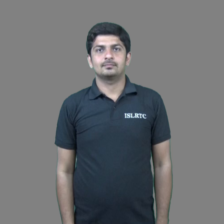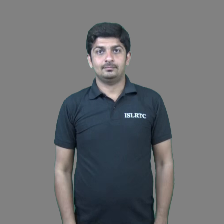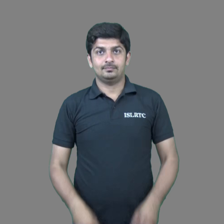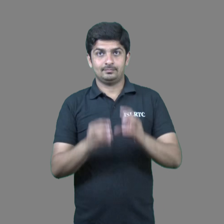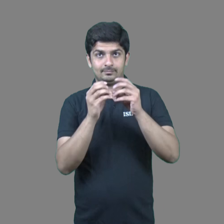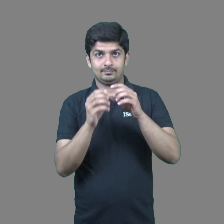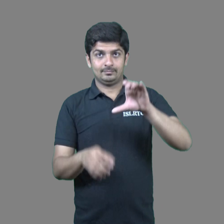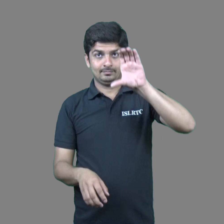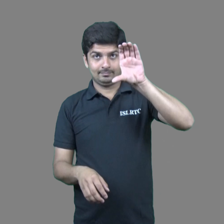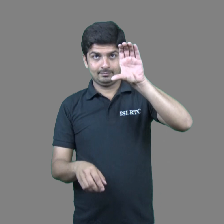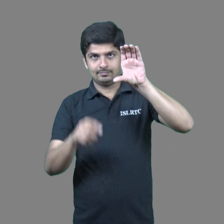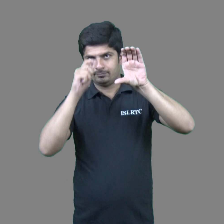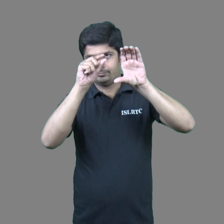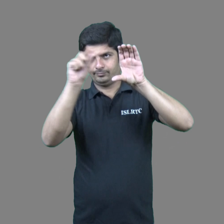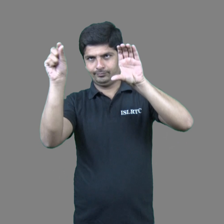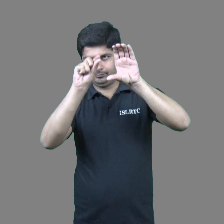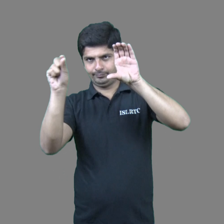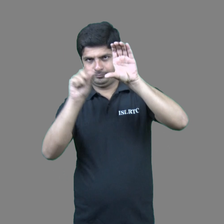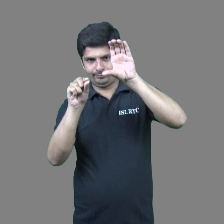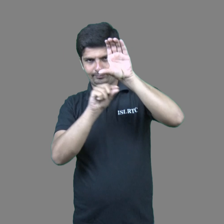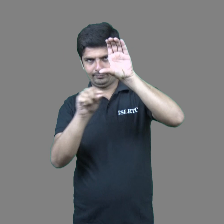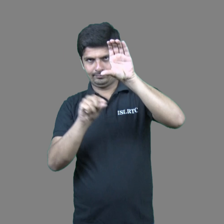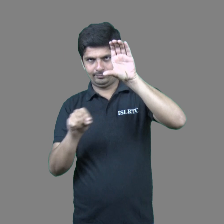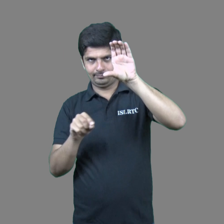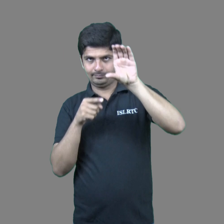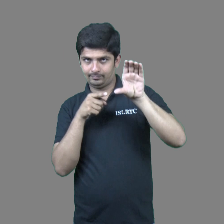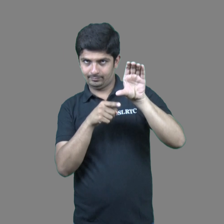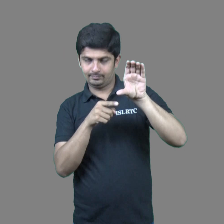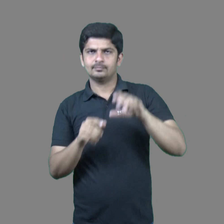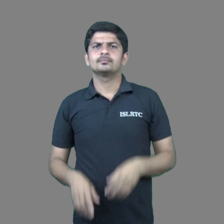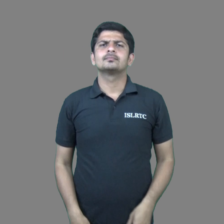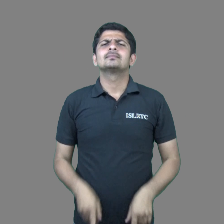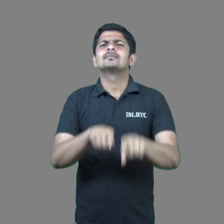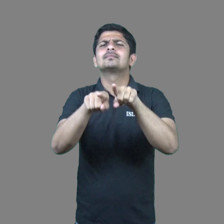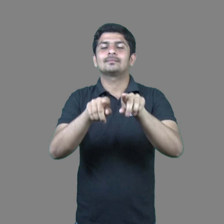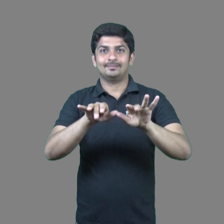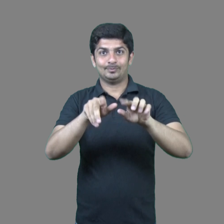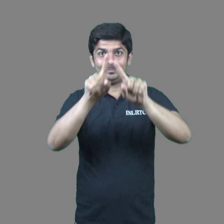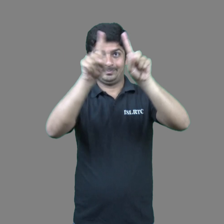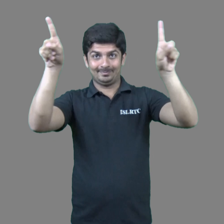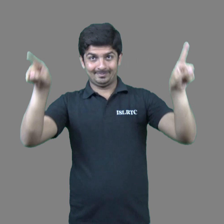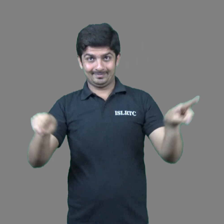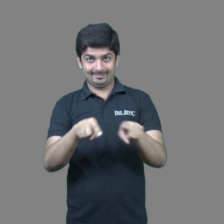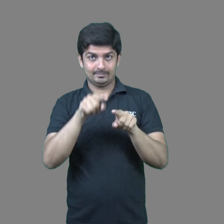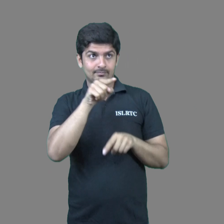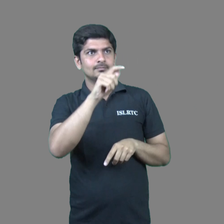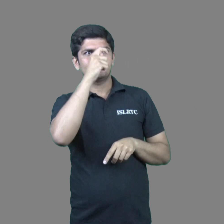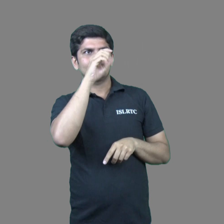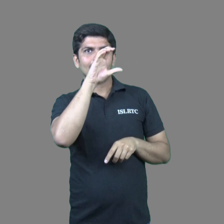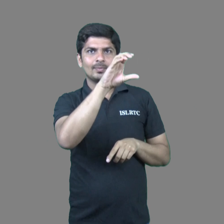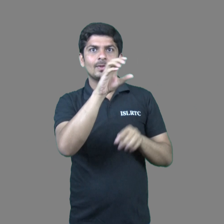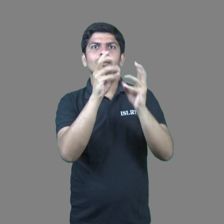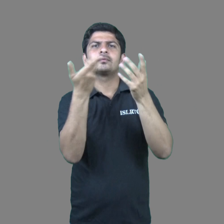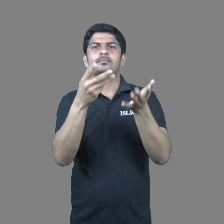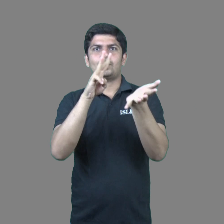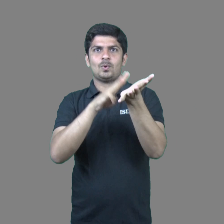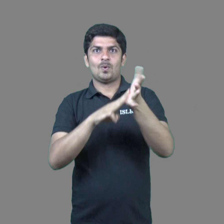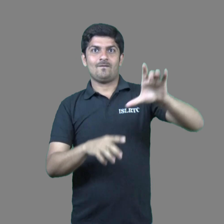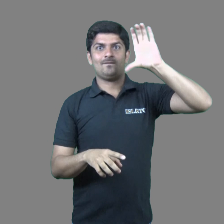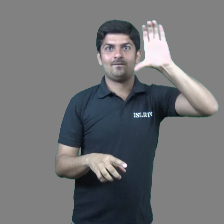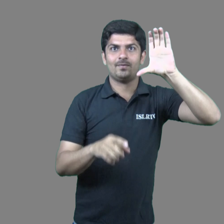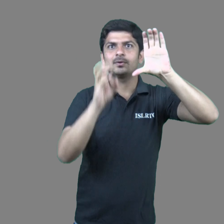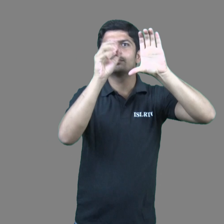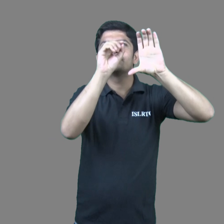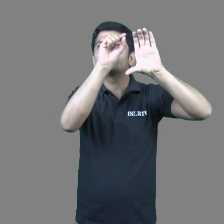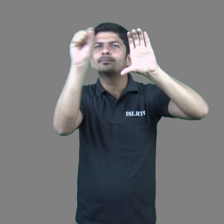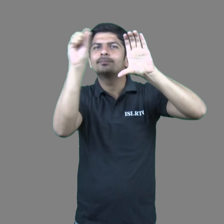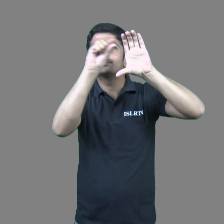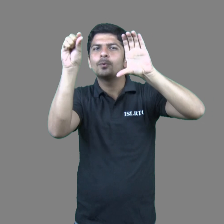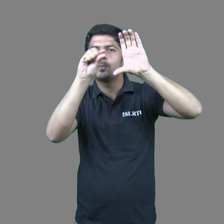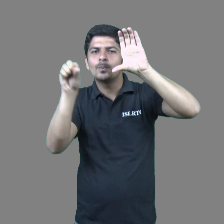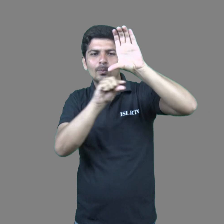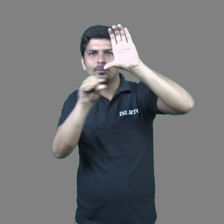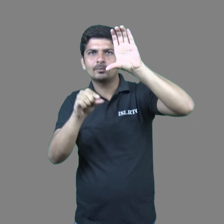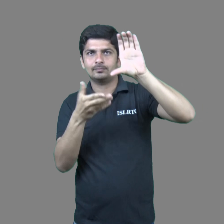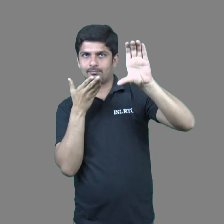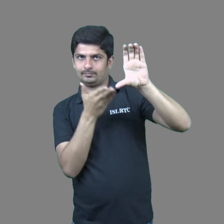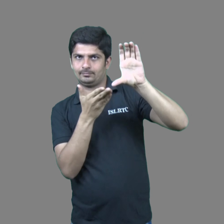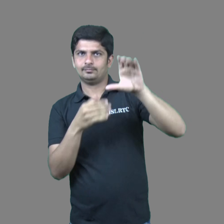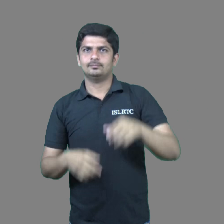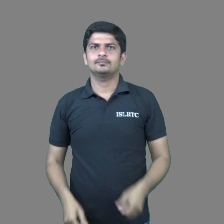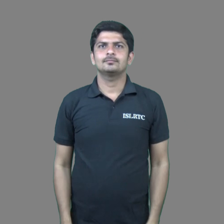Drop Cap